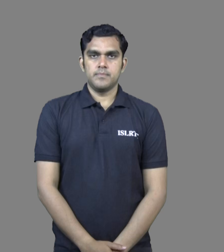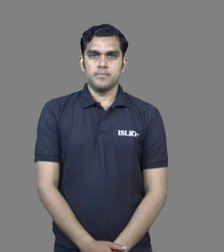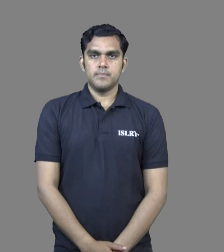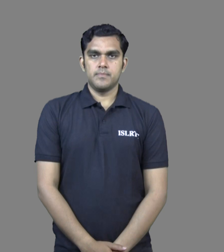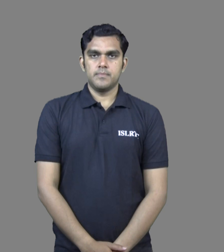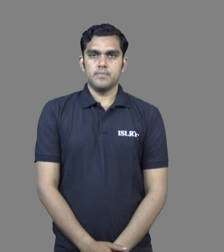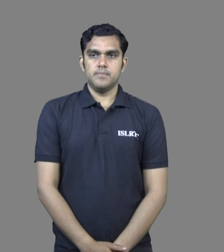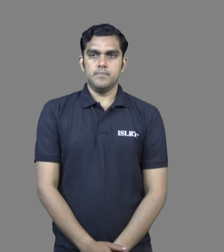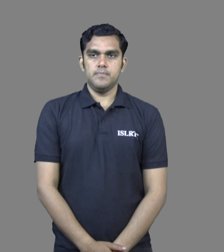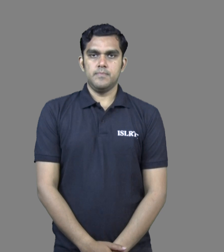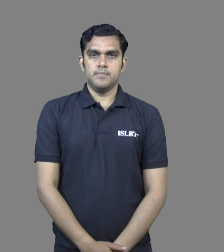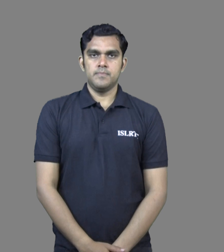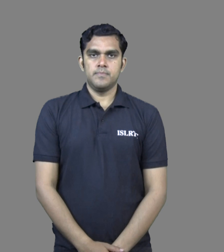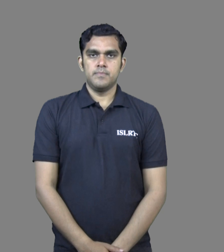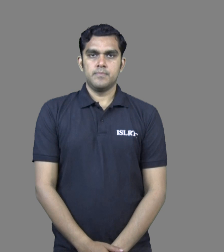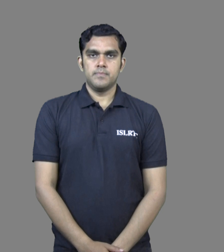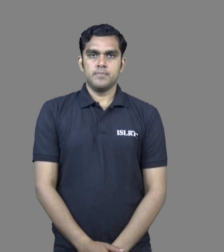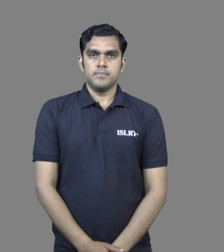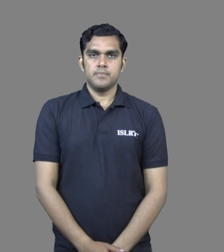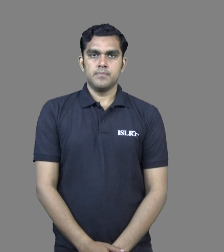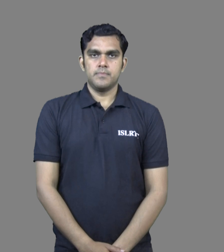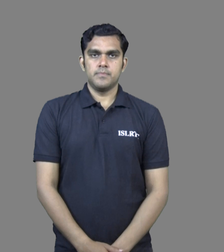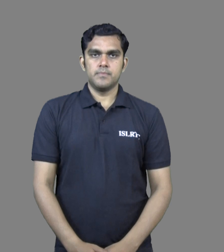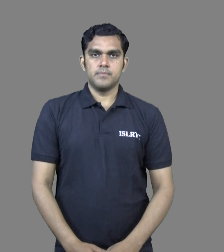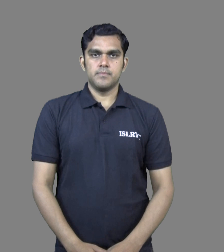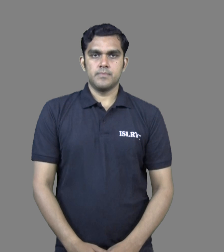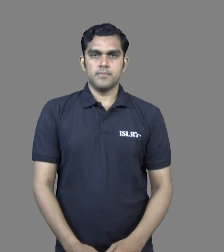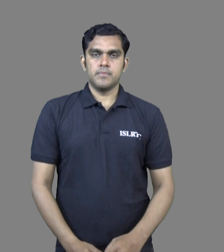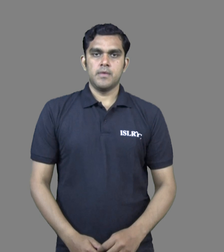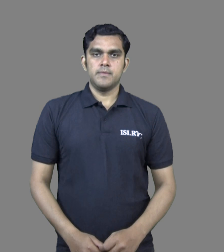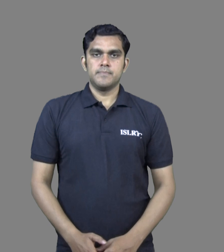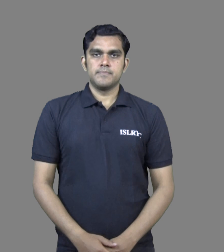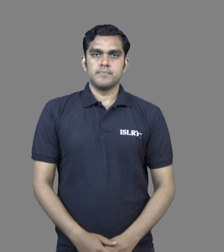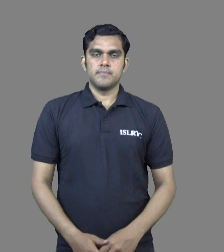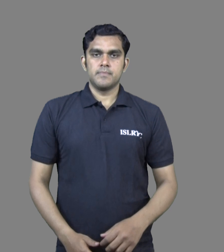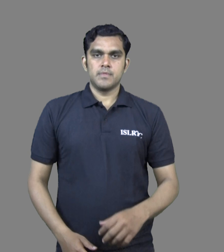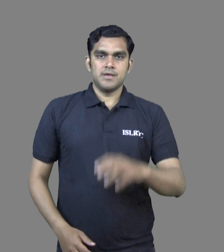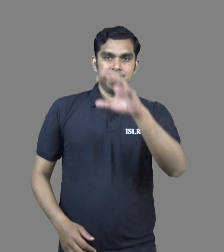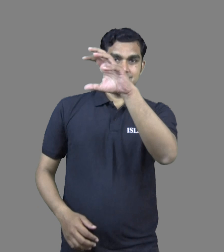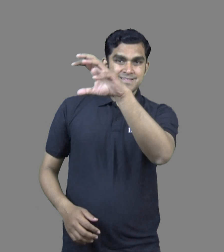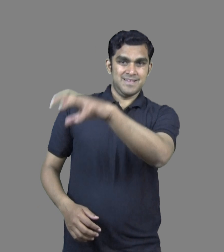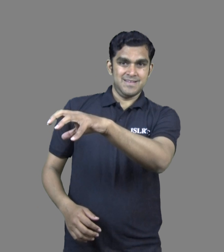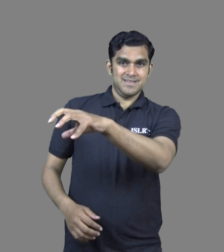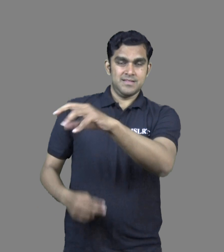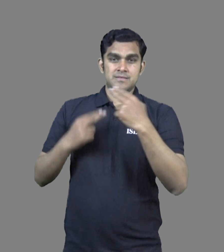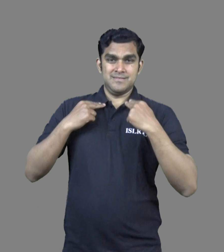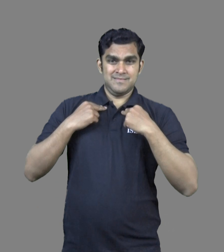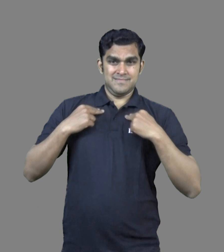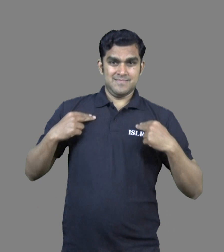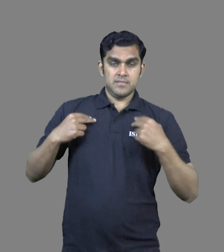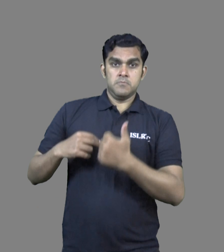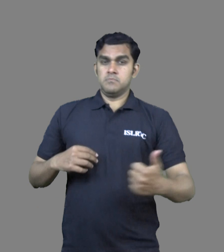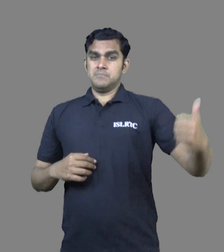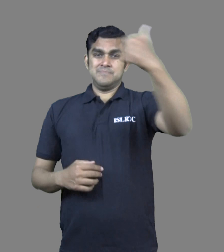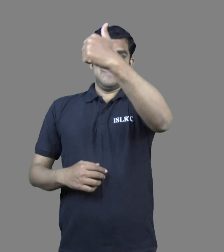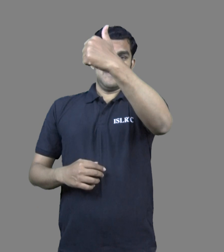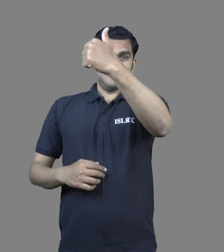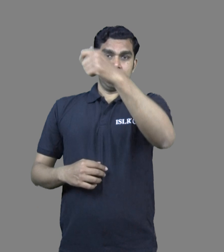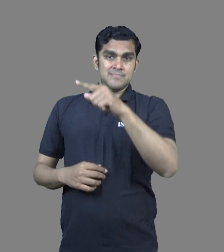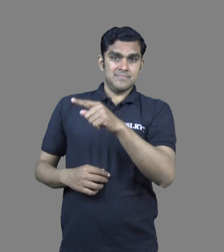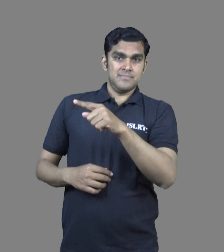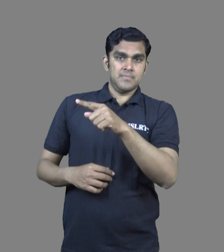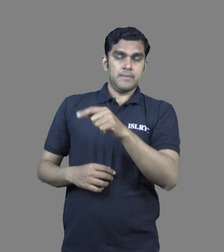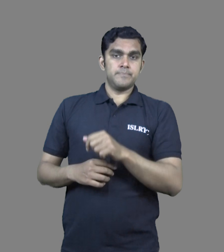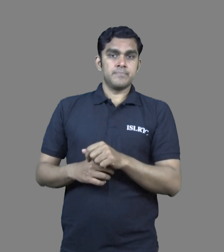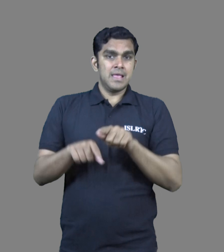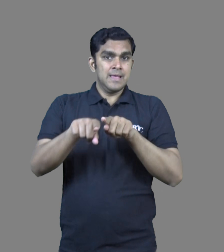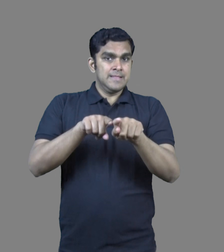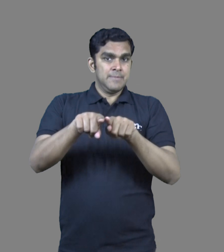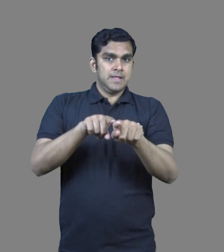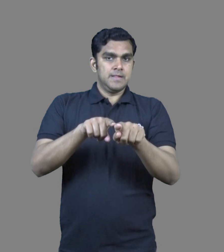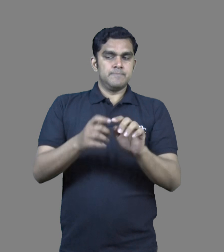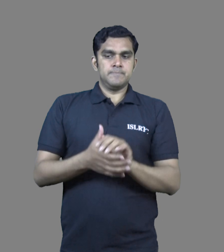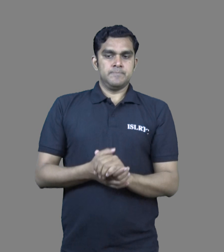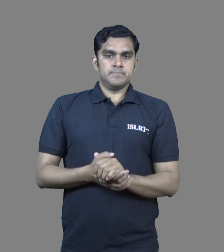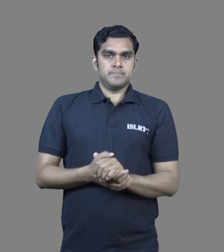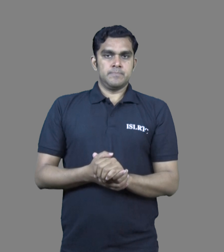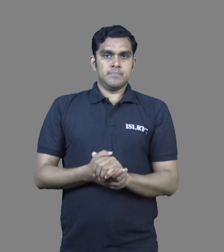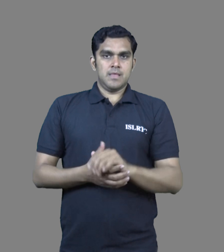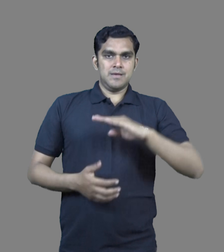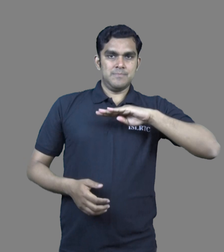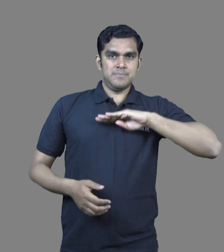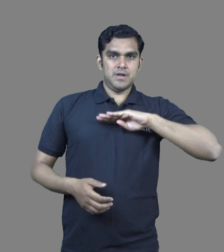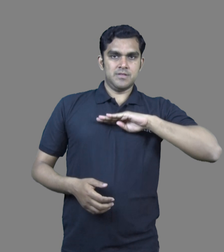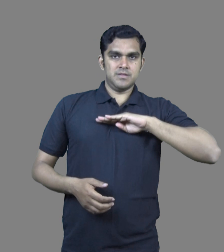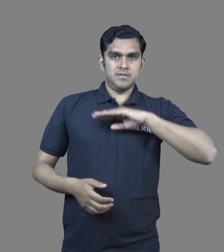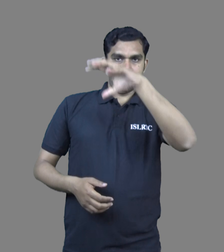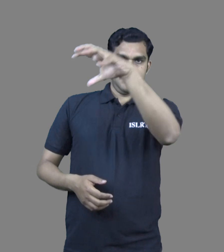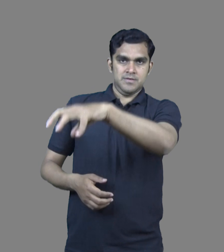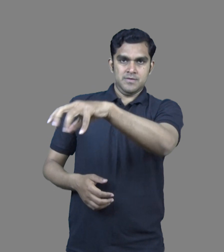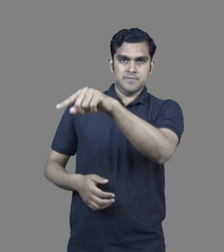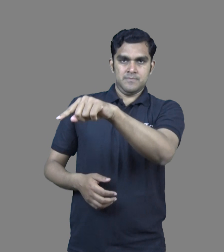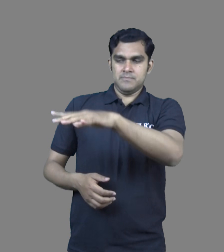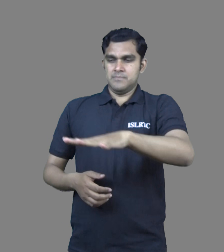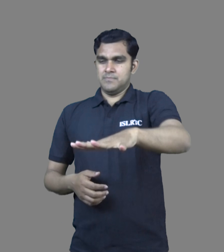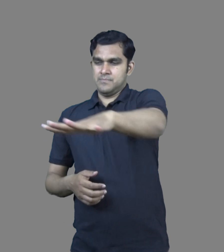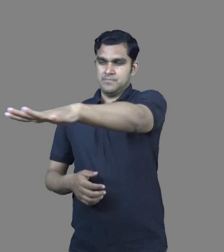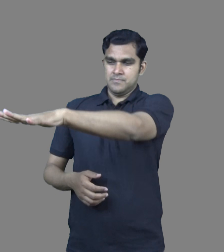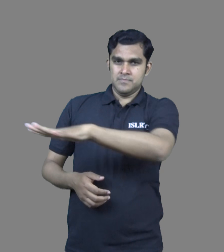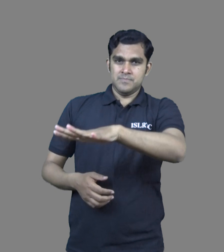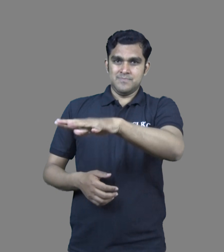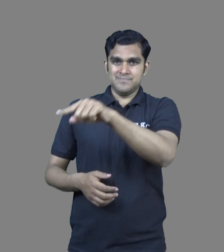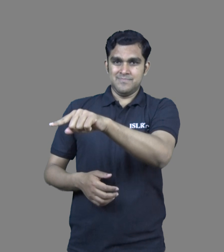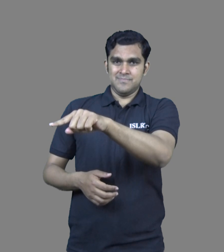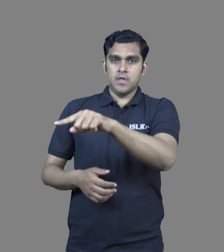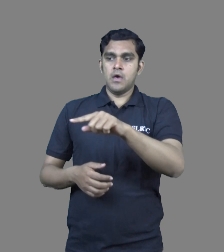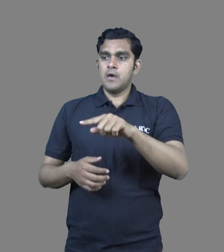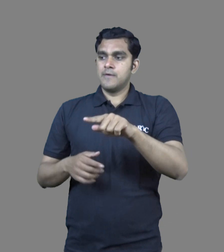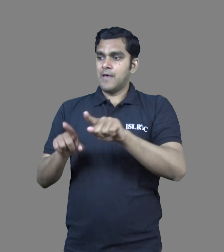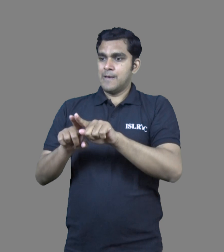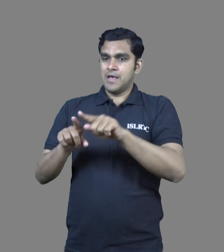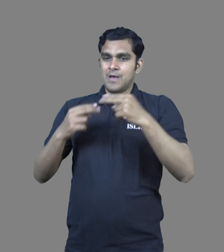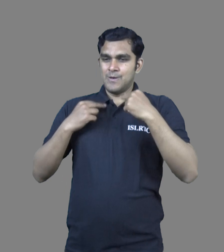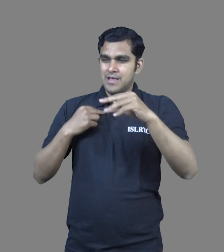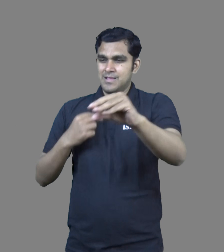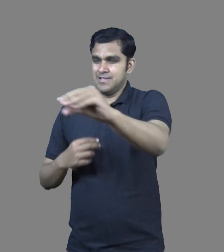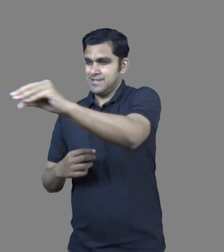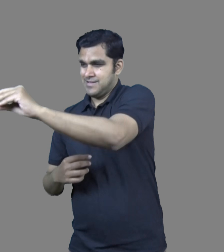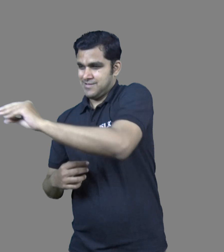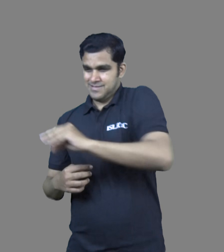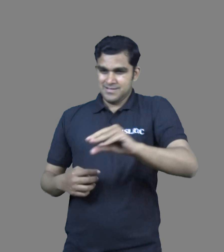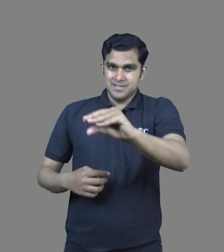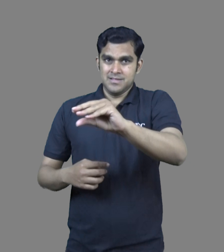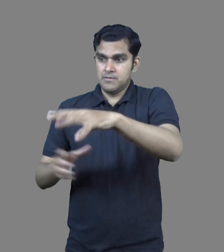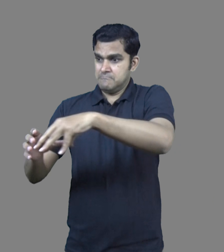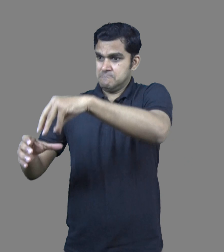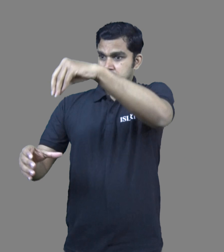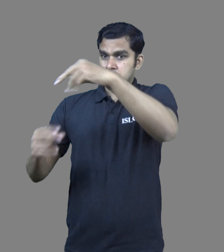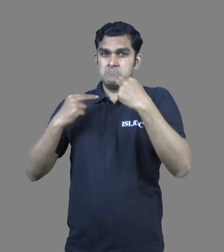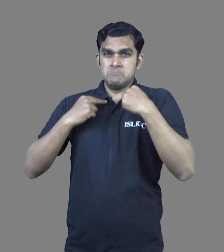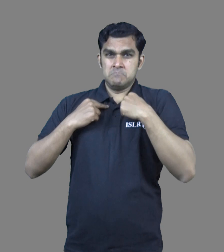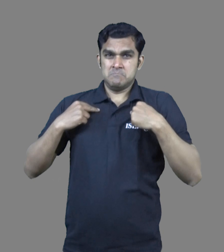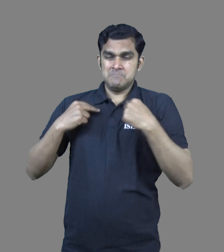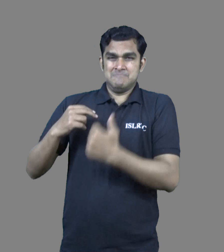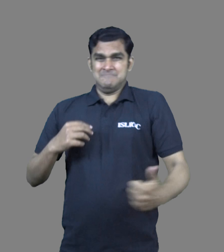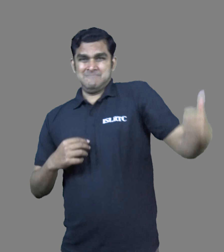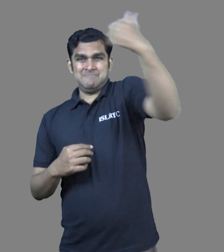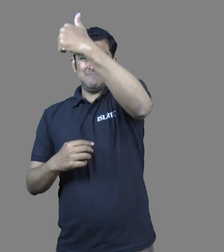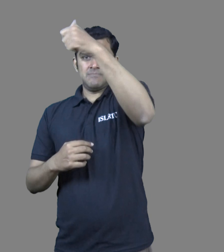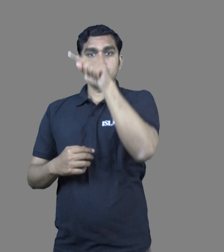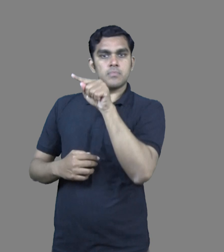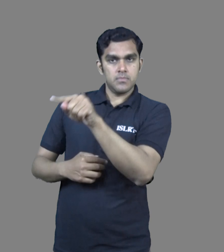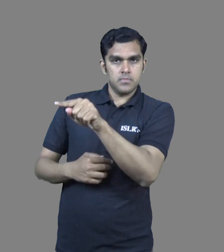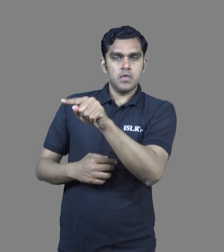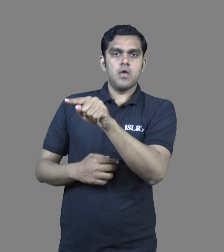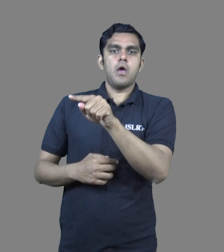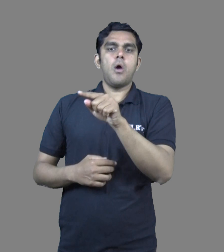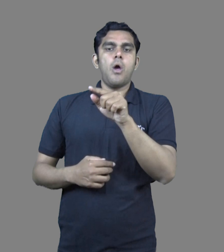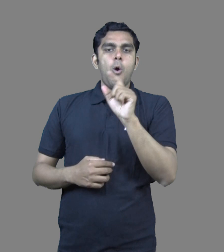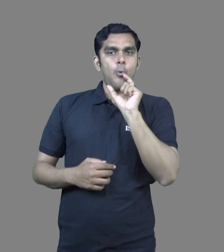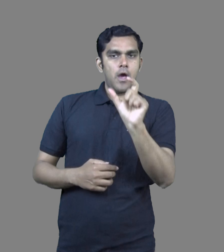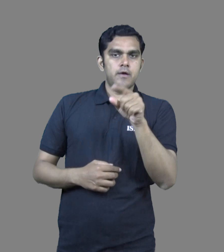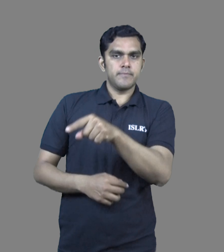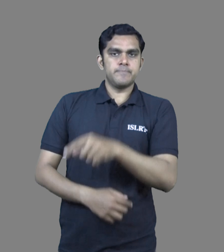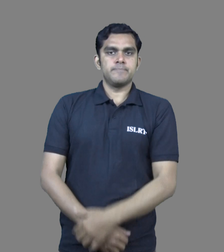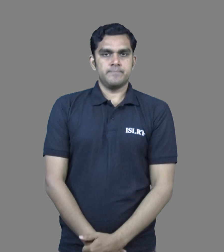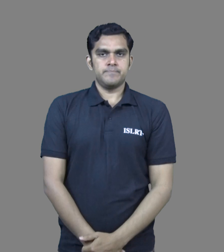Advocate General